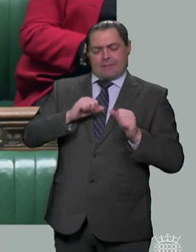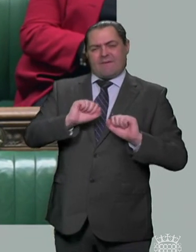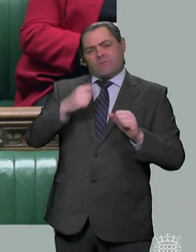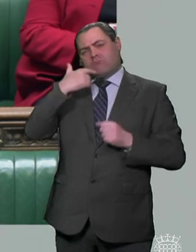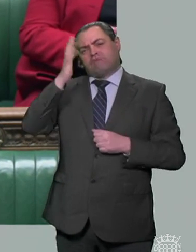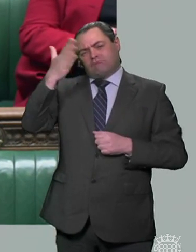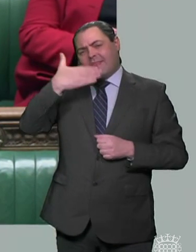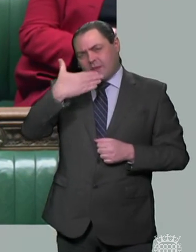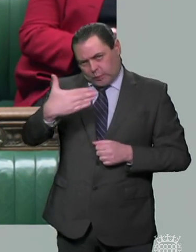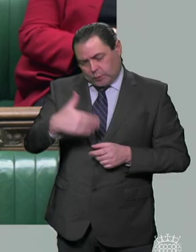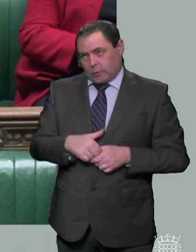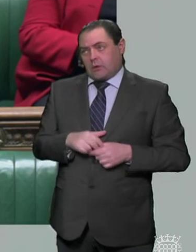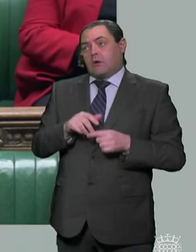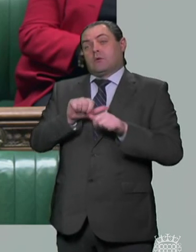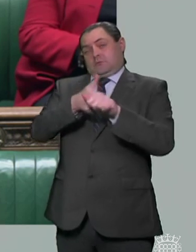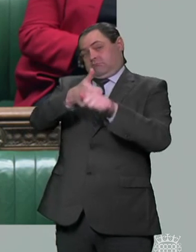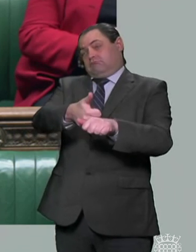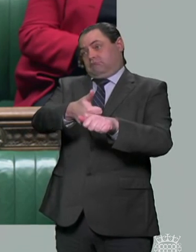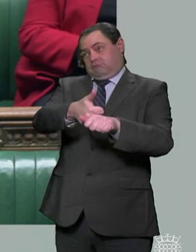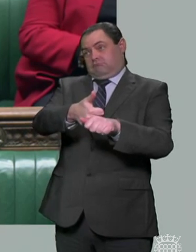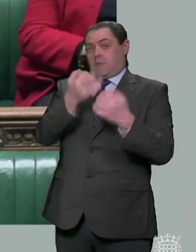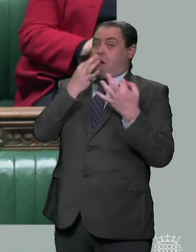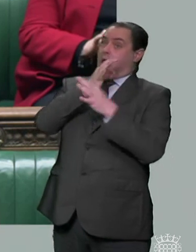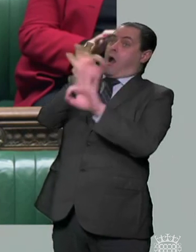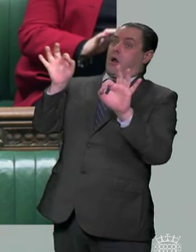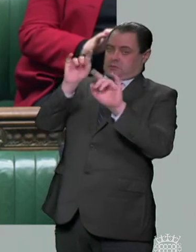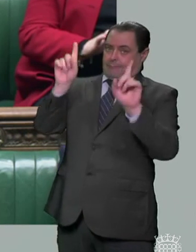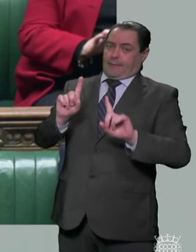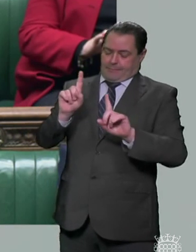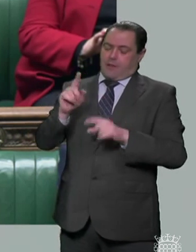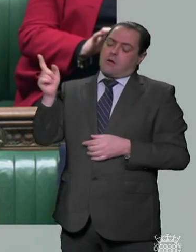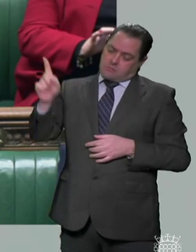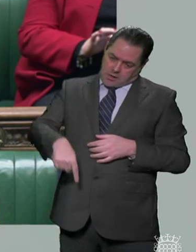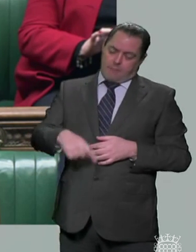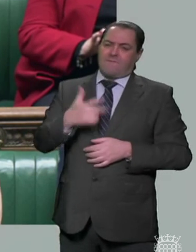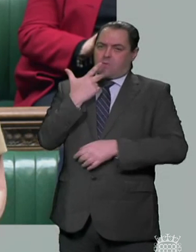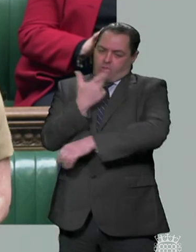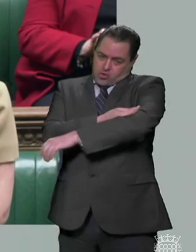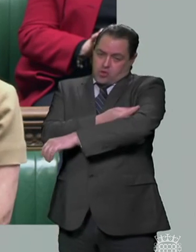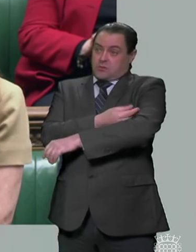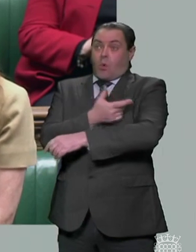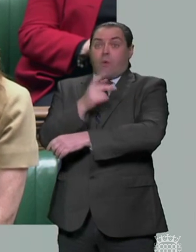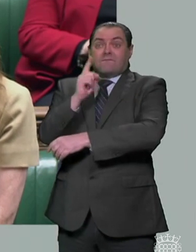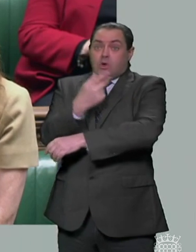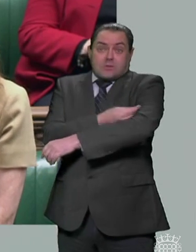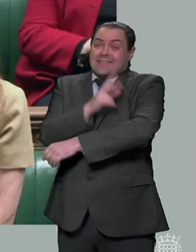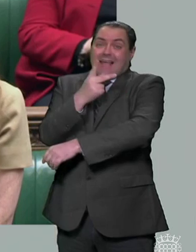I wholeheartedly back him in asking people to come forward to get their jabs and booster jabs.